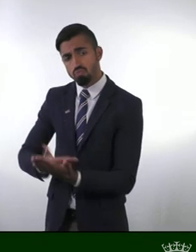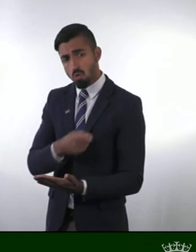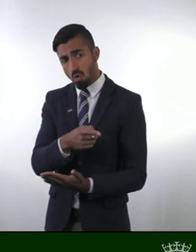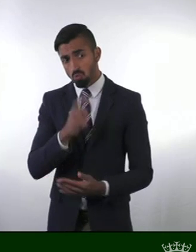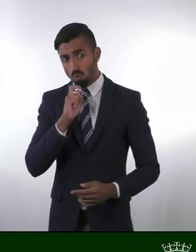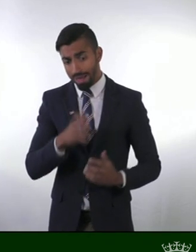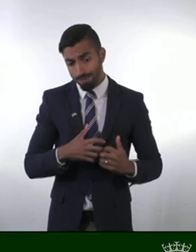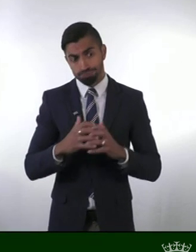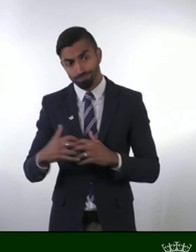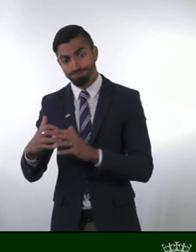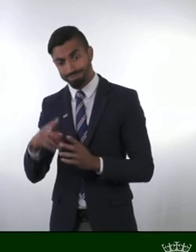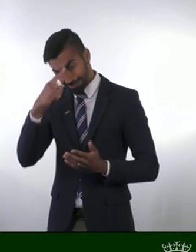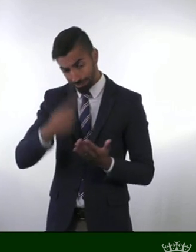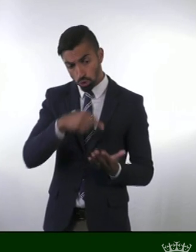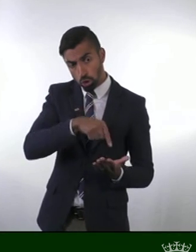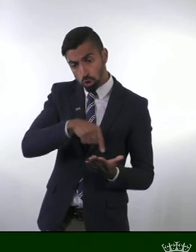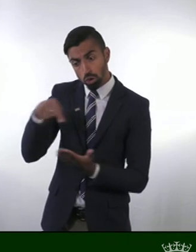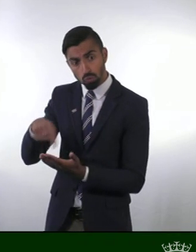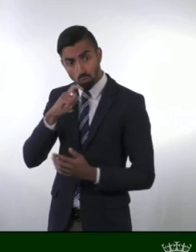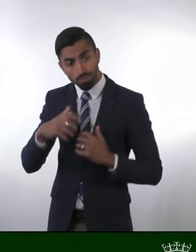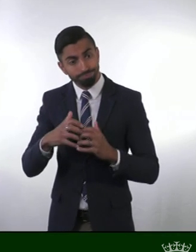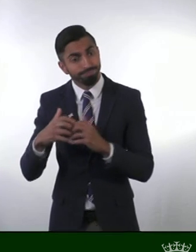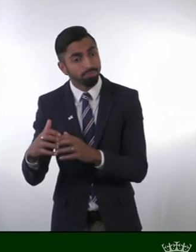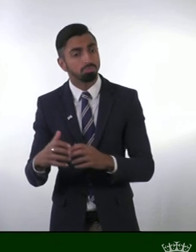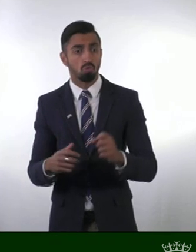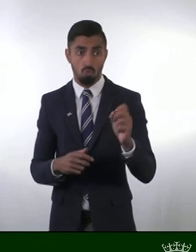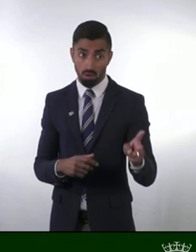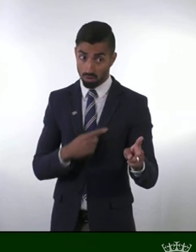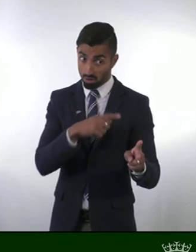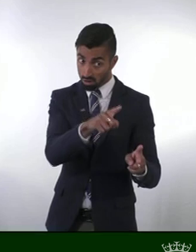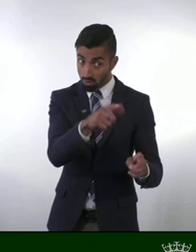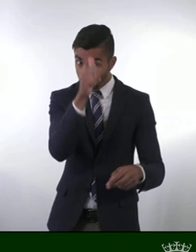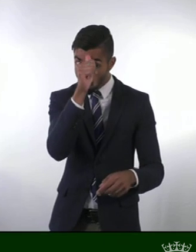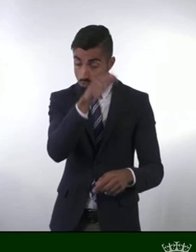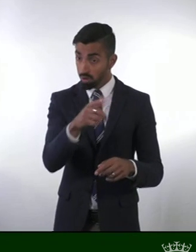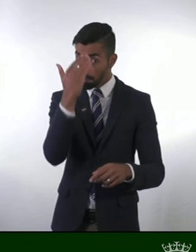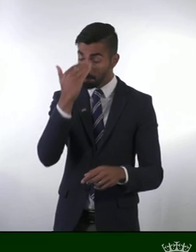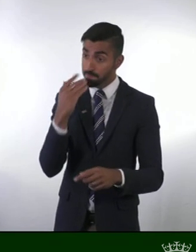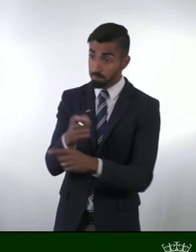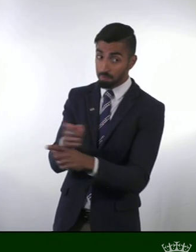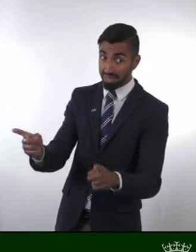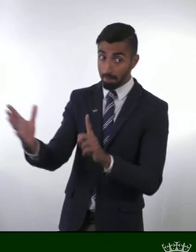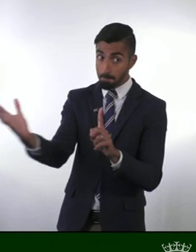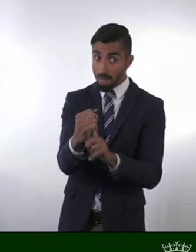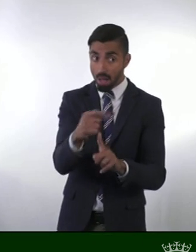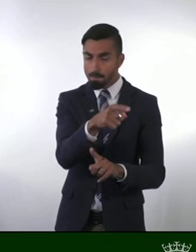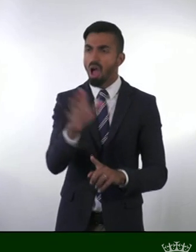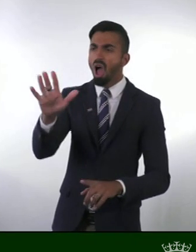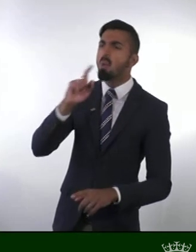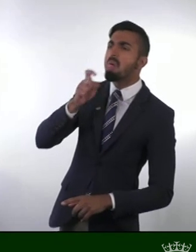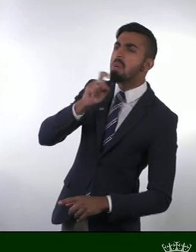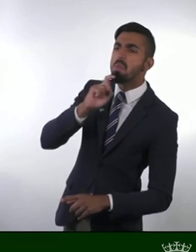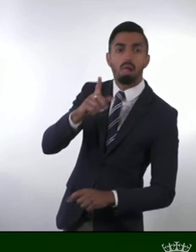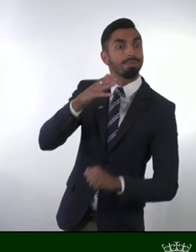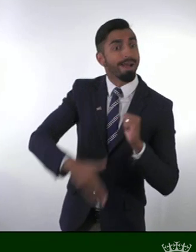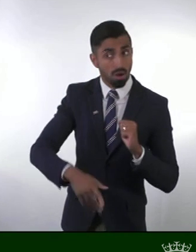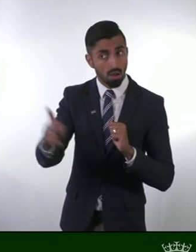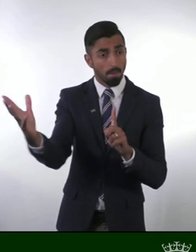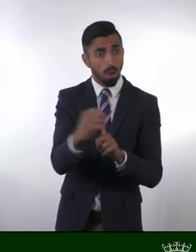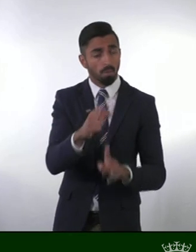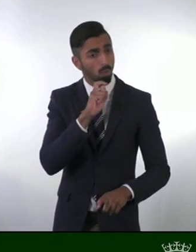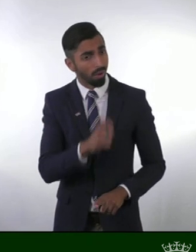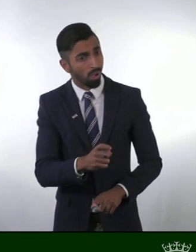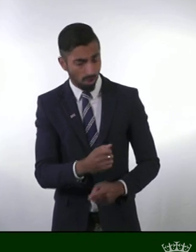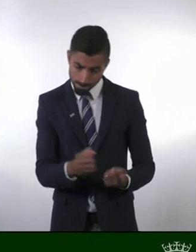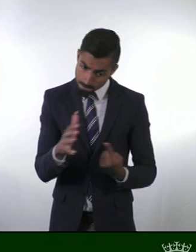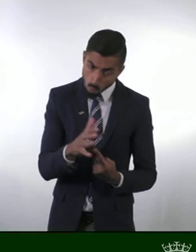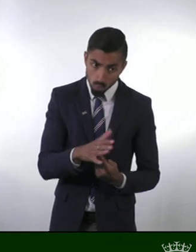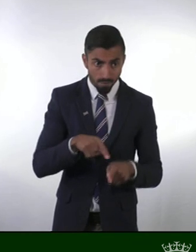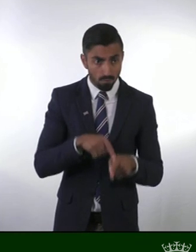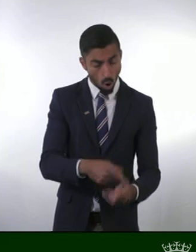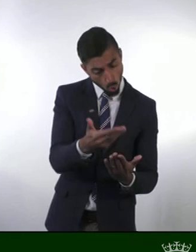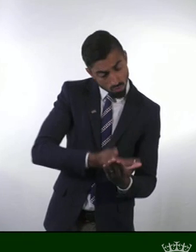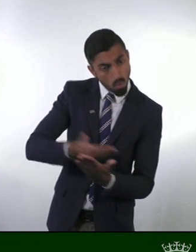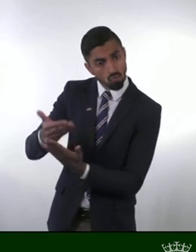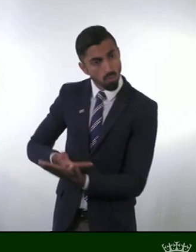He will appreciate that people do notice when recommendations are made and then not implemented, so it is very important that they are implemented in accordance with those reports.